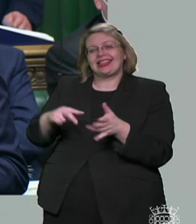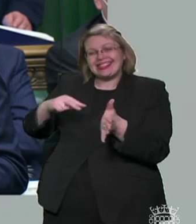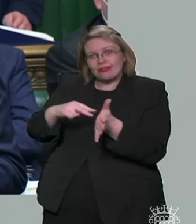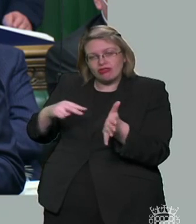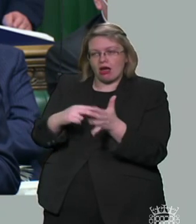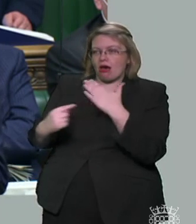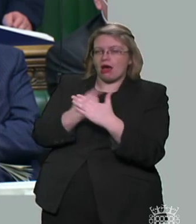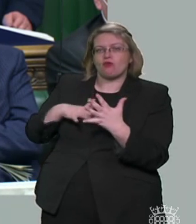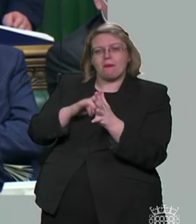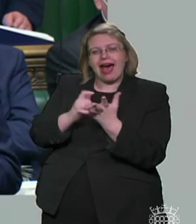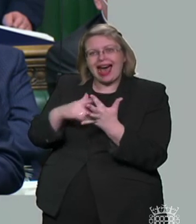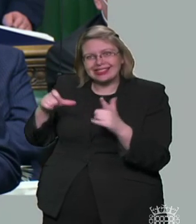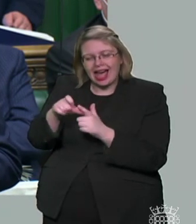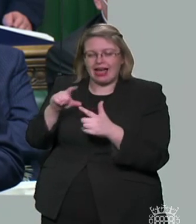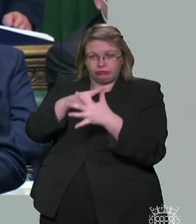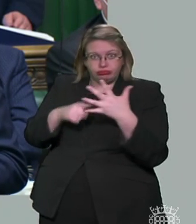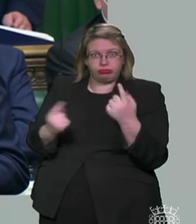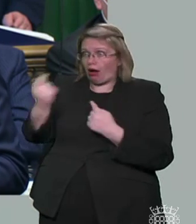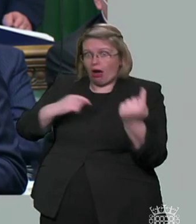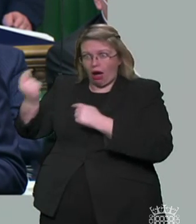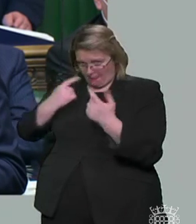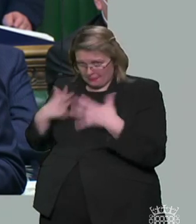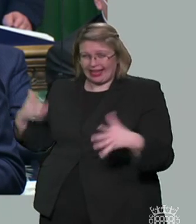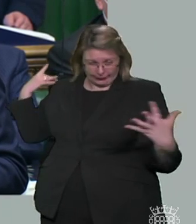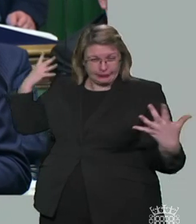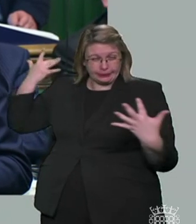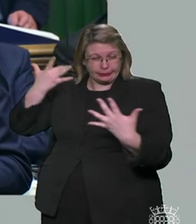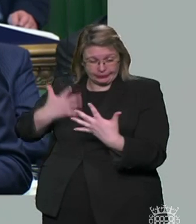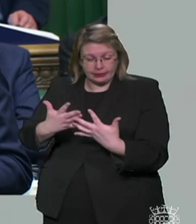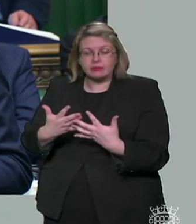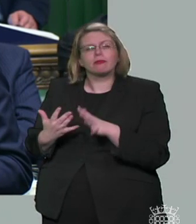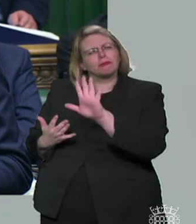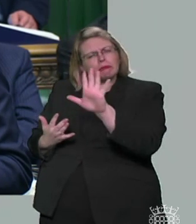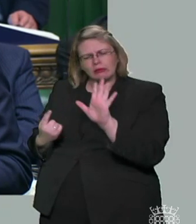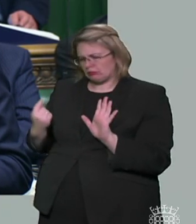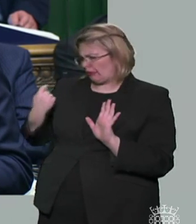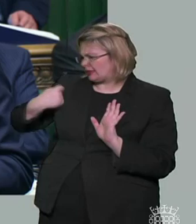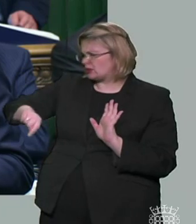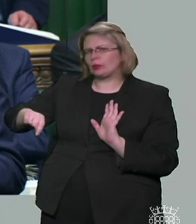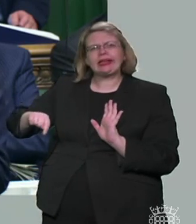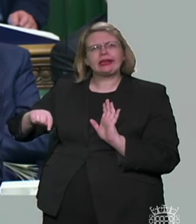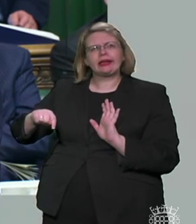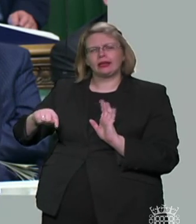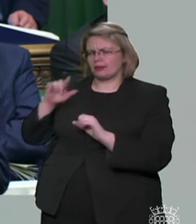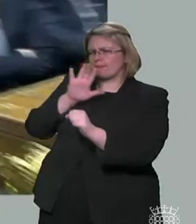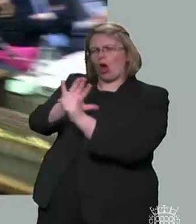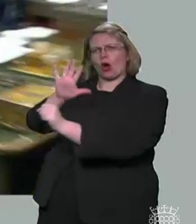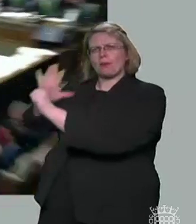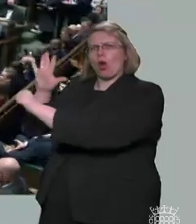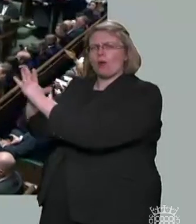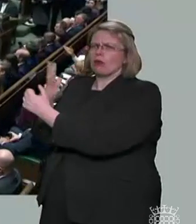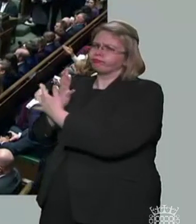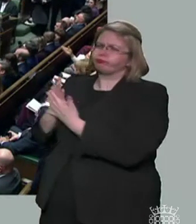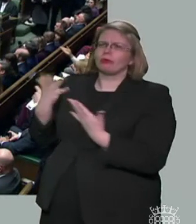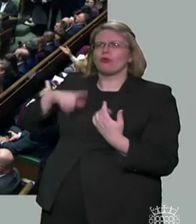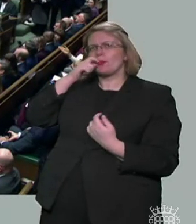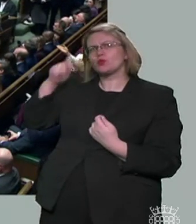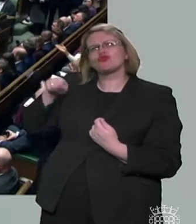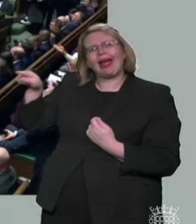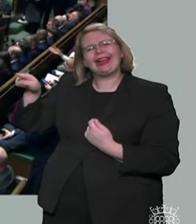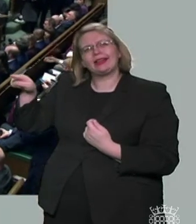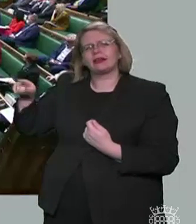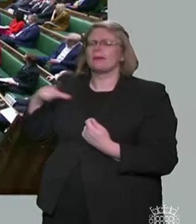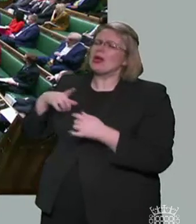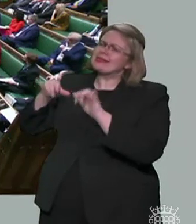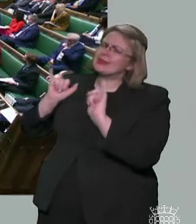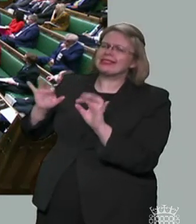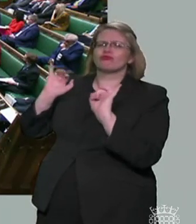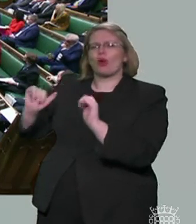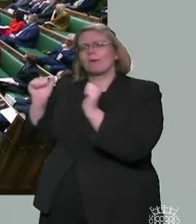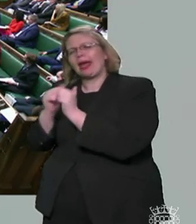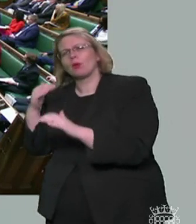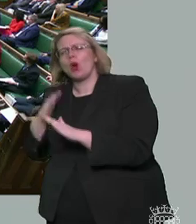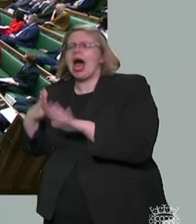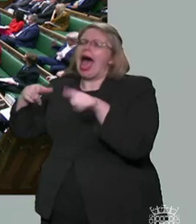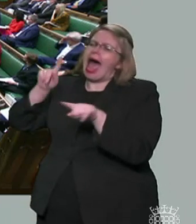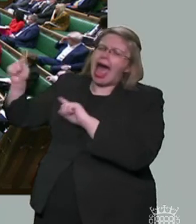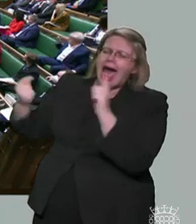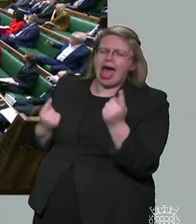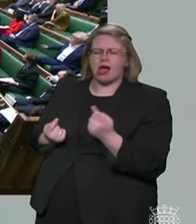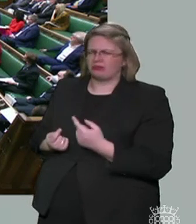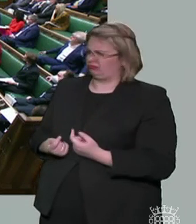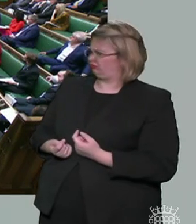escaping Assad. But this week, the Home Office turned away hundreds of Ukrainian refugees escaping Putin’s bombs because they did not have the right paperwork.